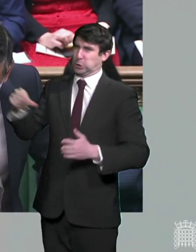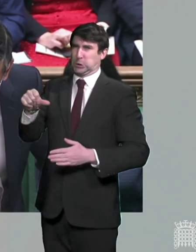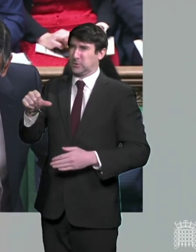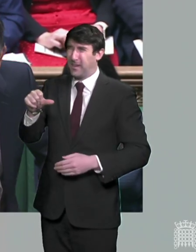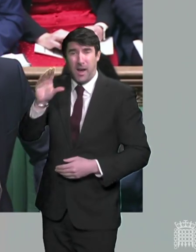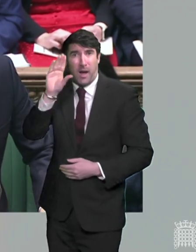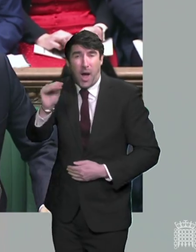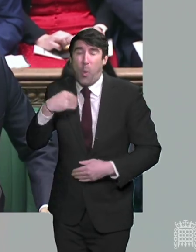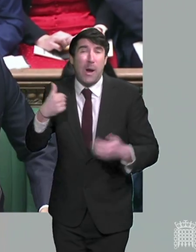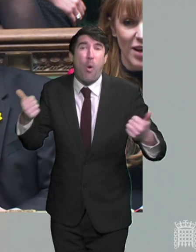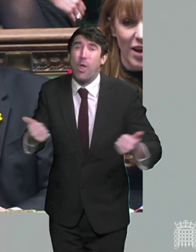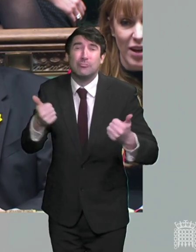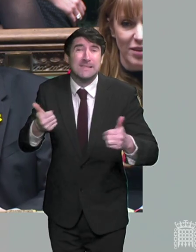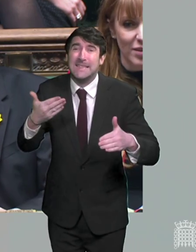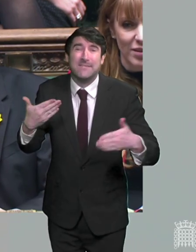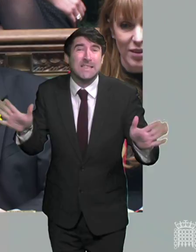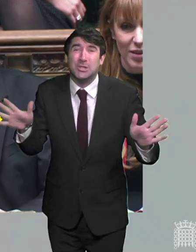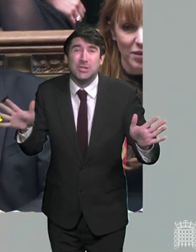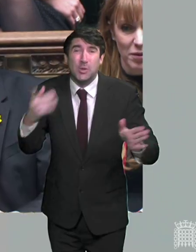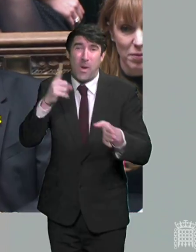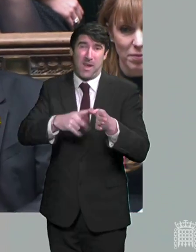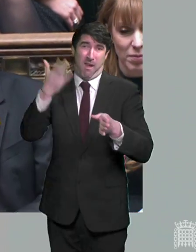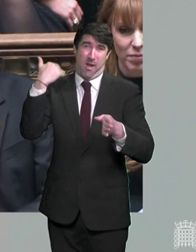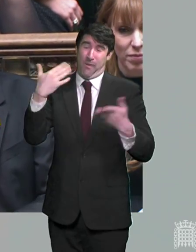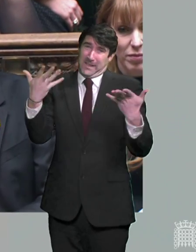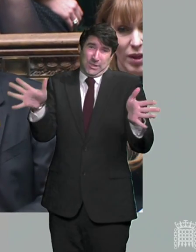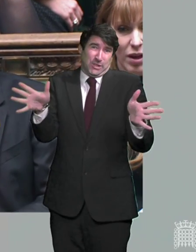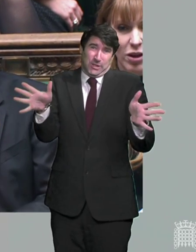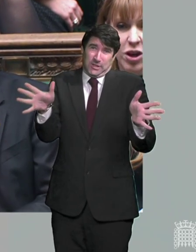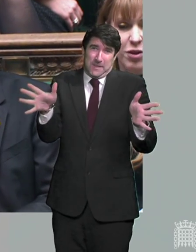They have to keep up.